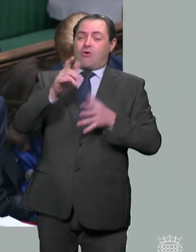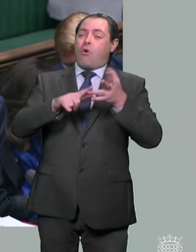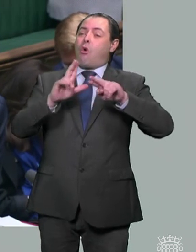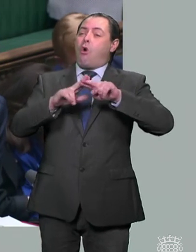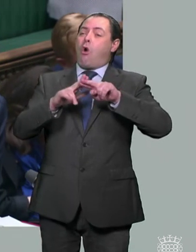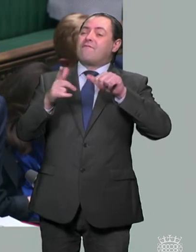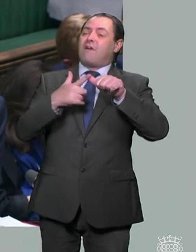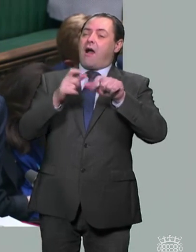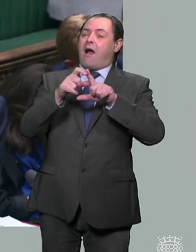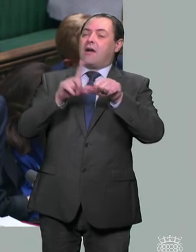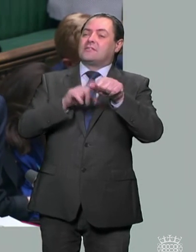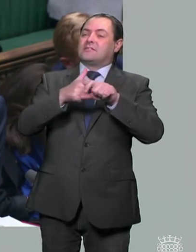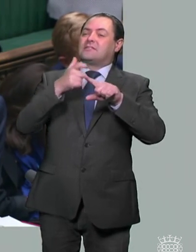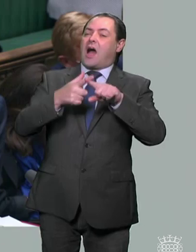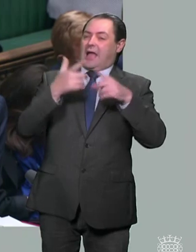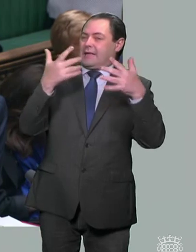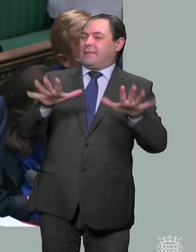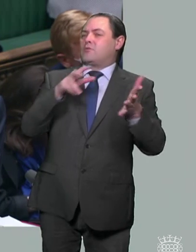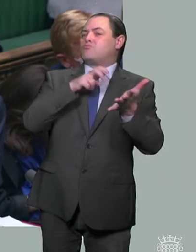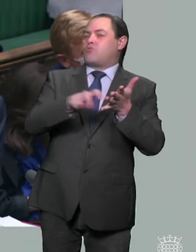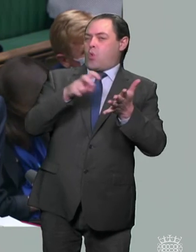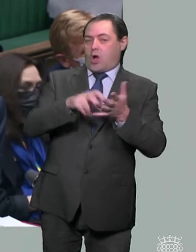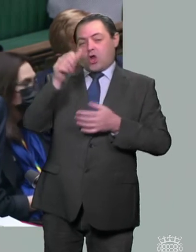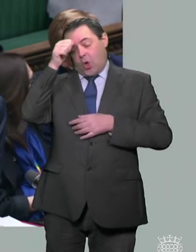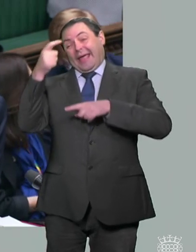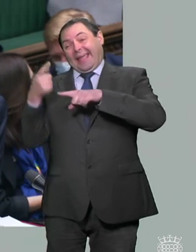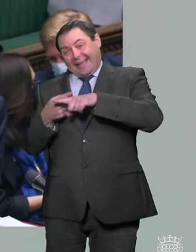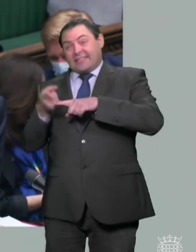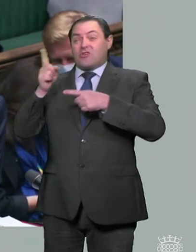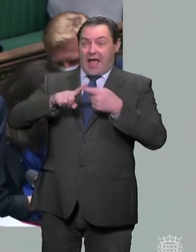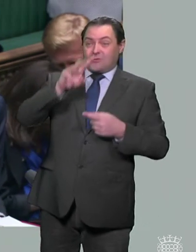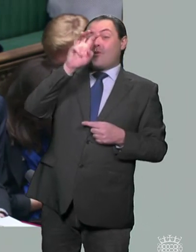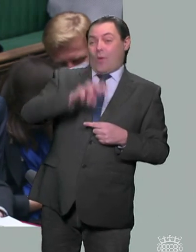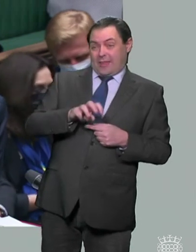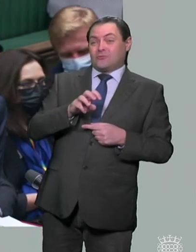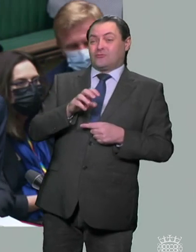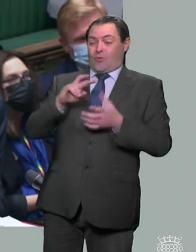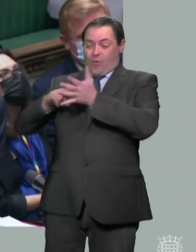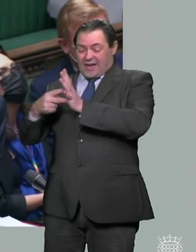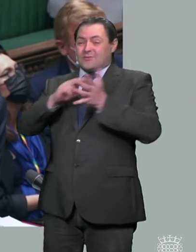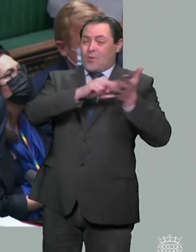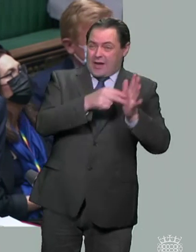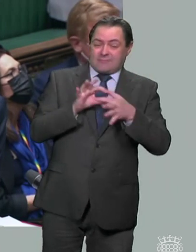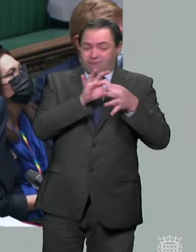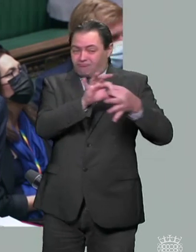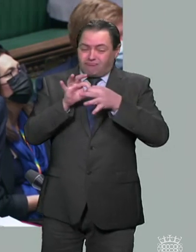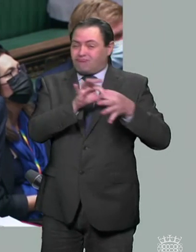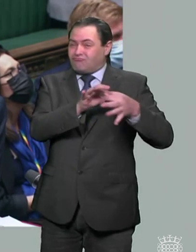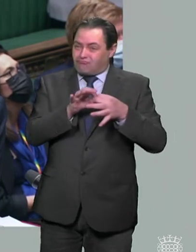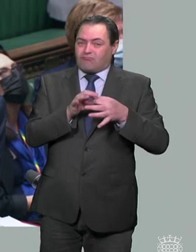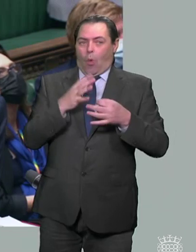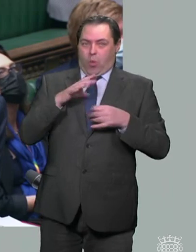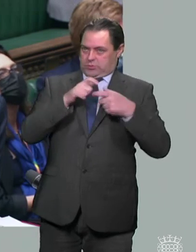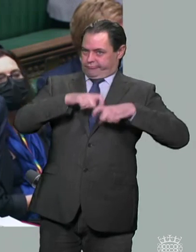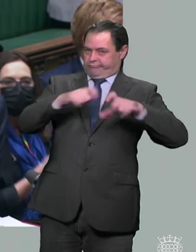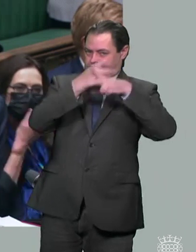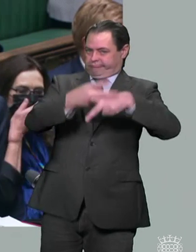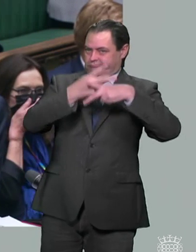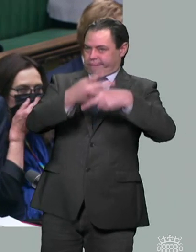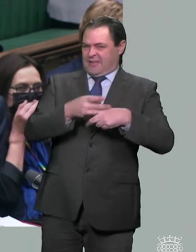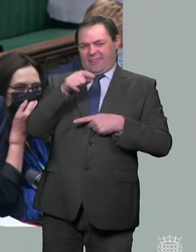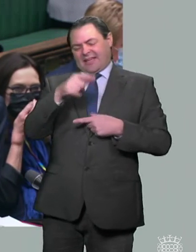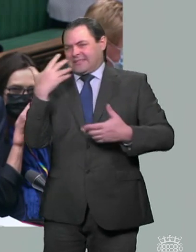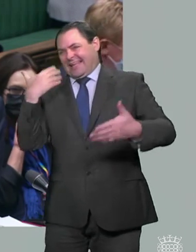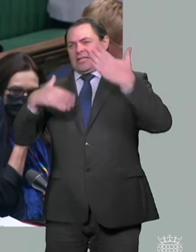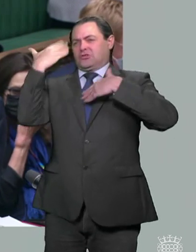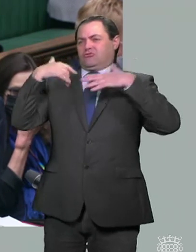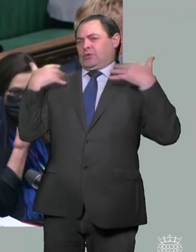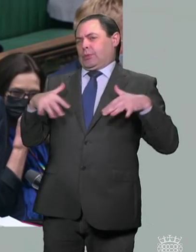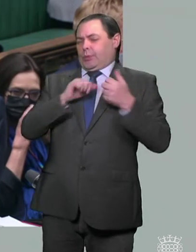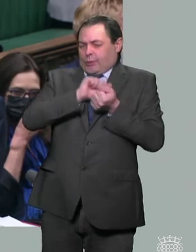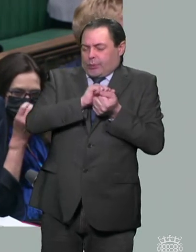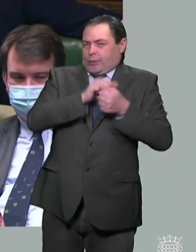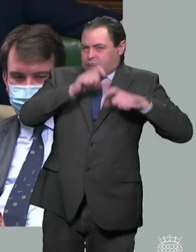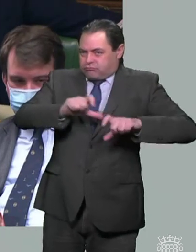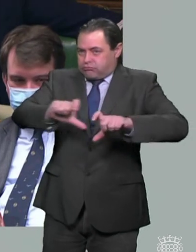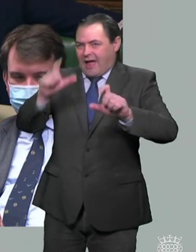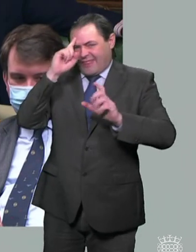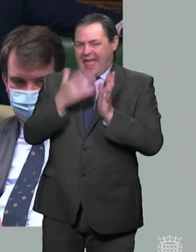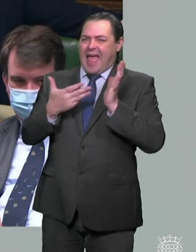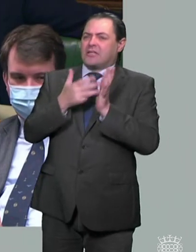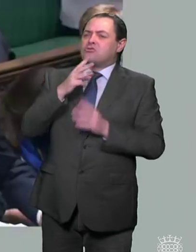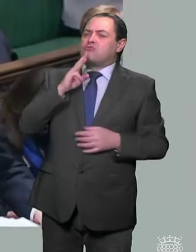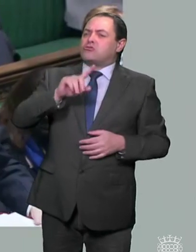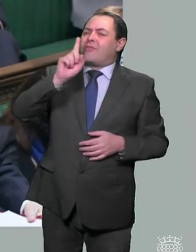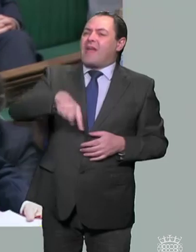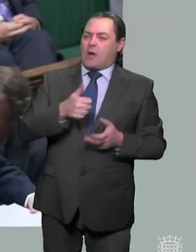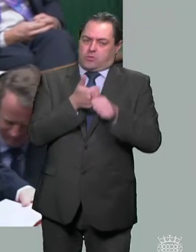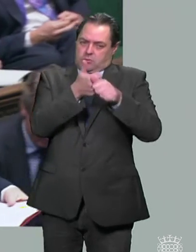I am delighted that English and Welsh organisations are working together to protect that fantastic national monument, and Historic England has committed to give almost £300,000 more to that great cause.